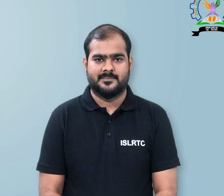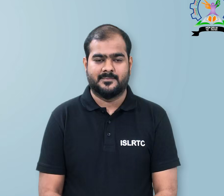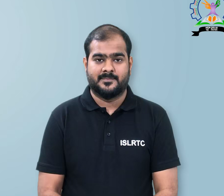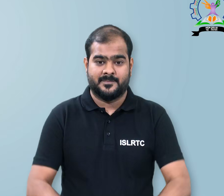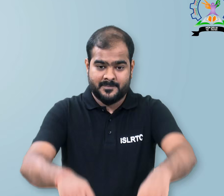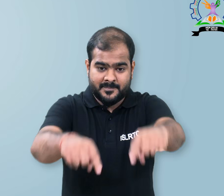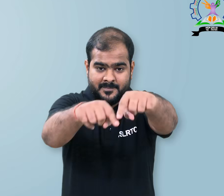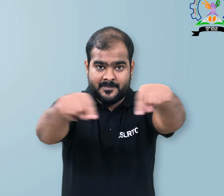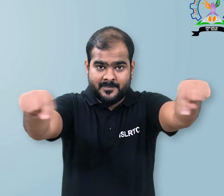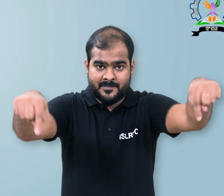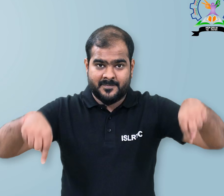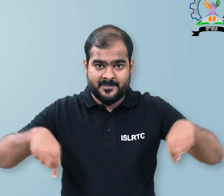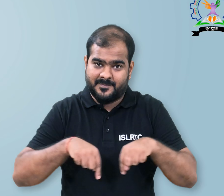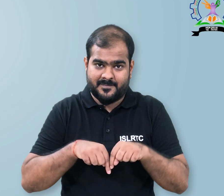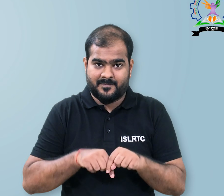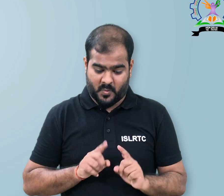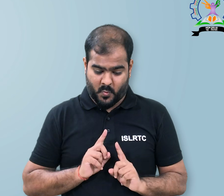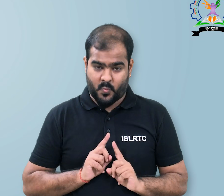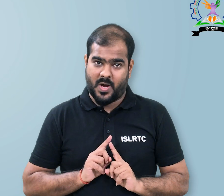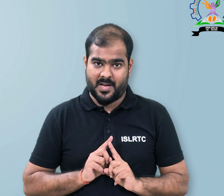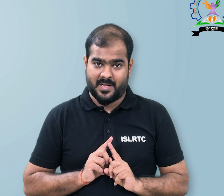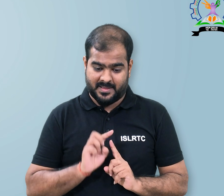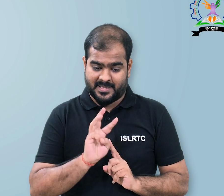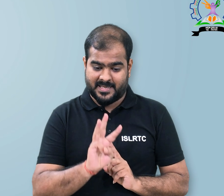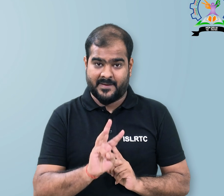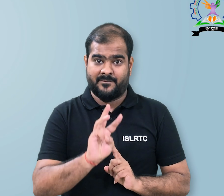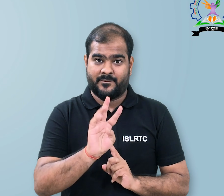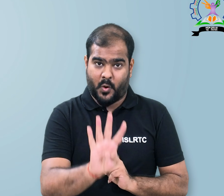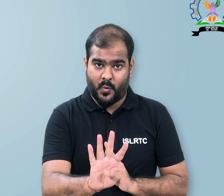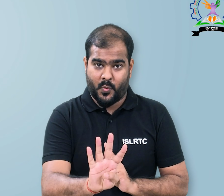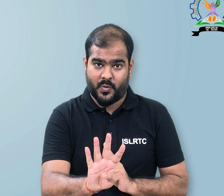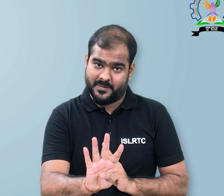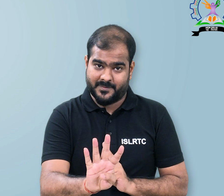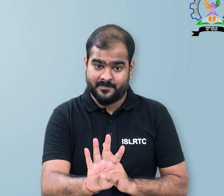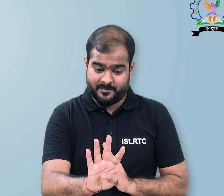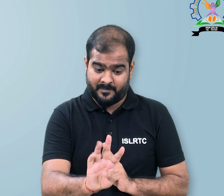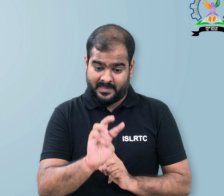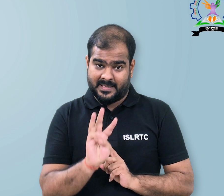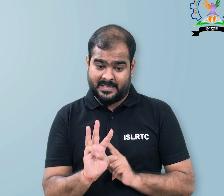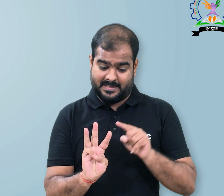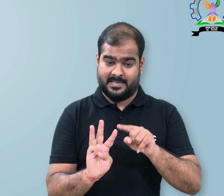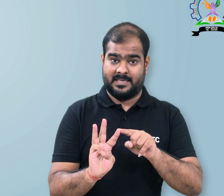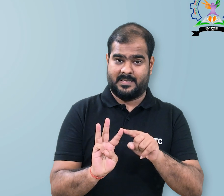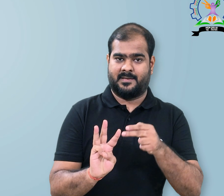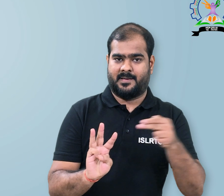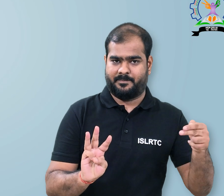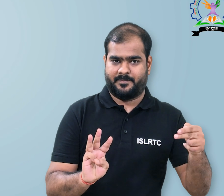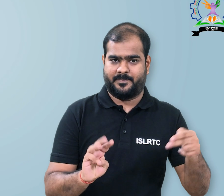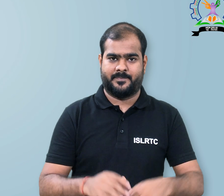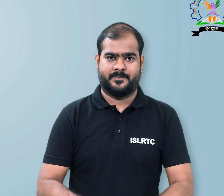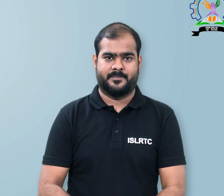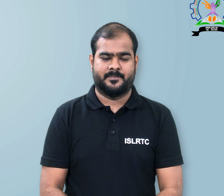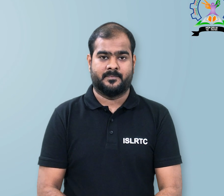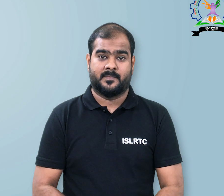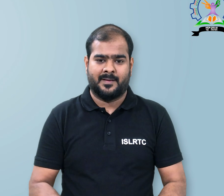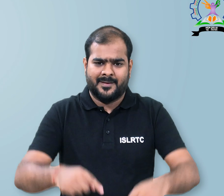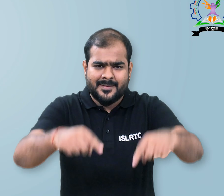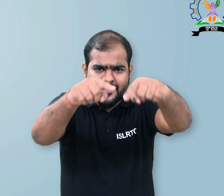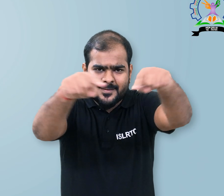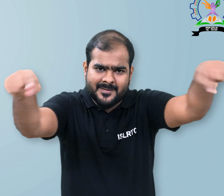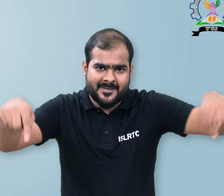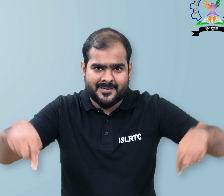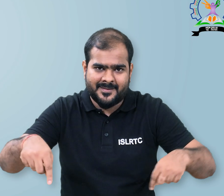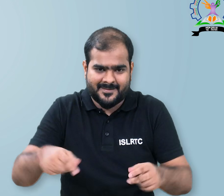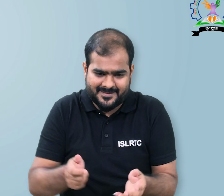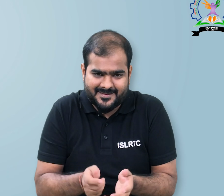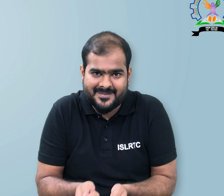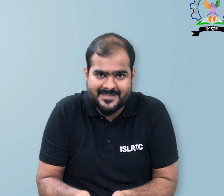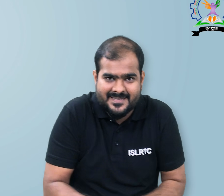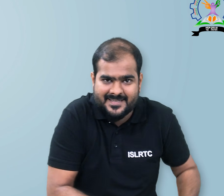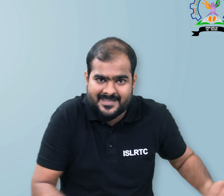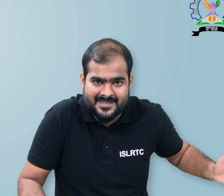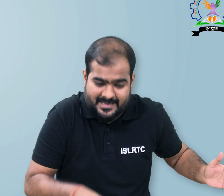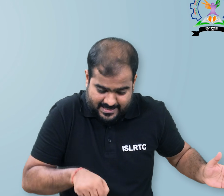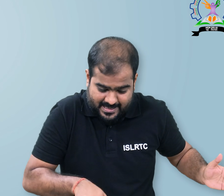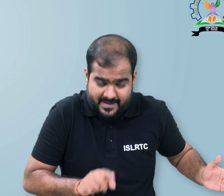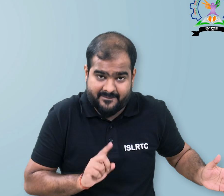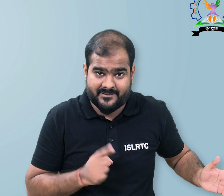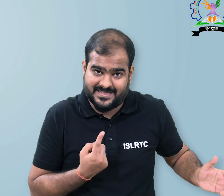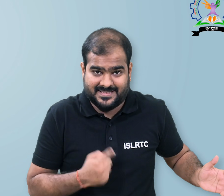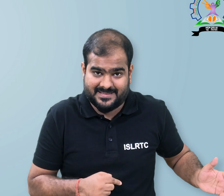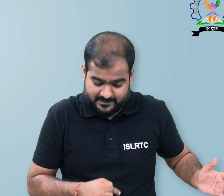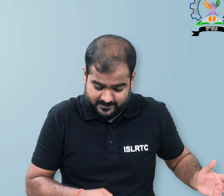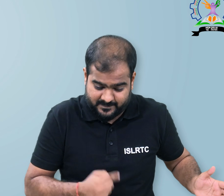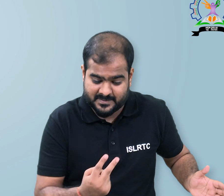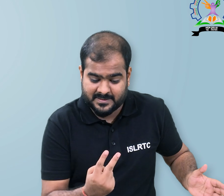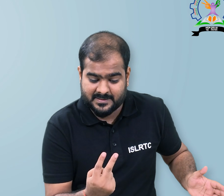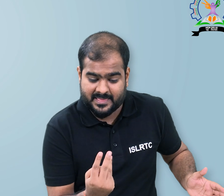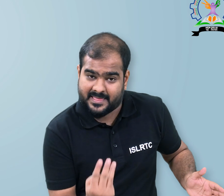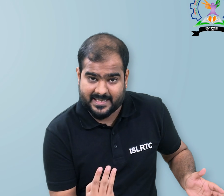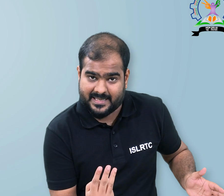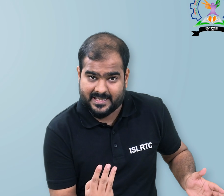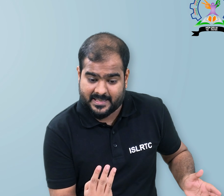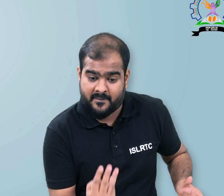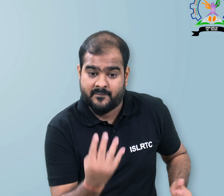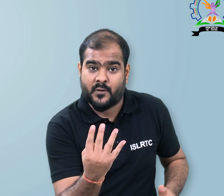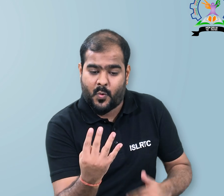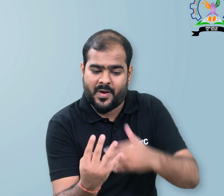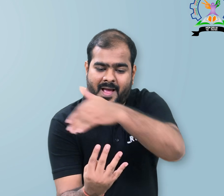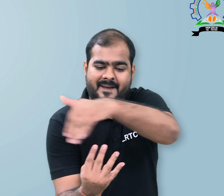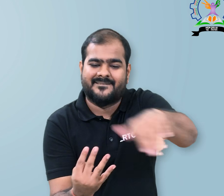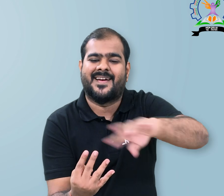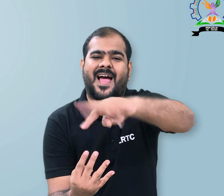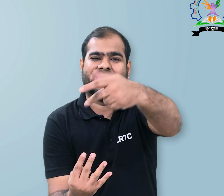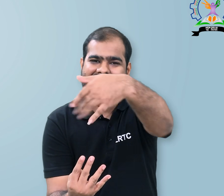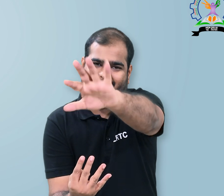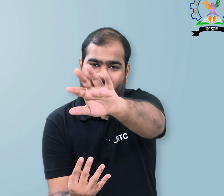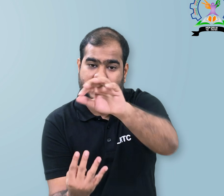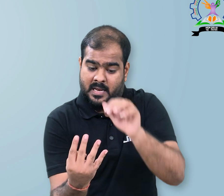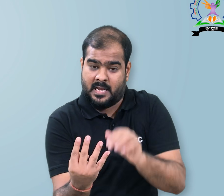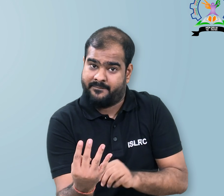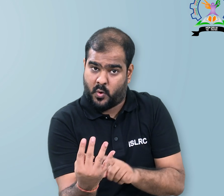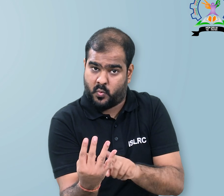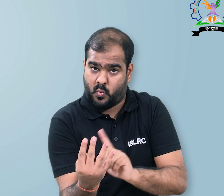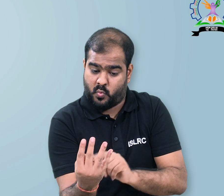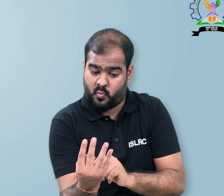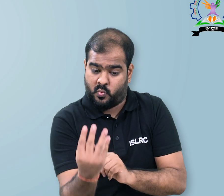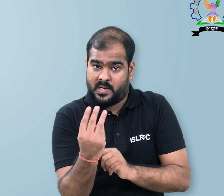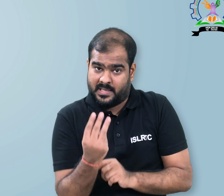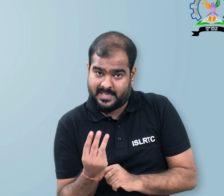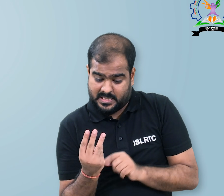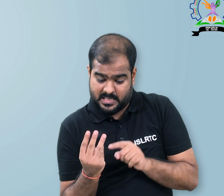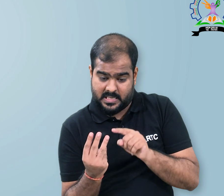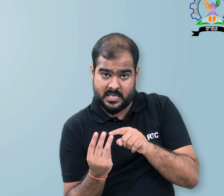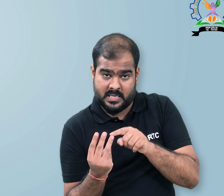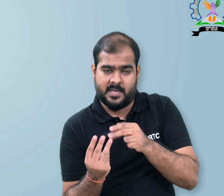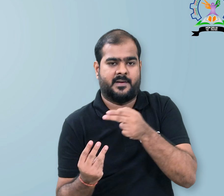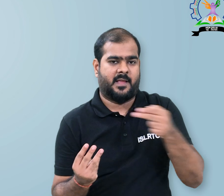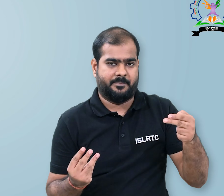Left Out Left Out: A player positioned on the left side of the midfield line.